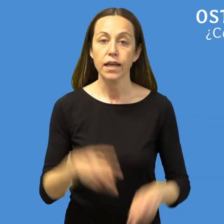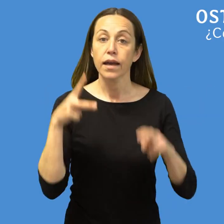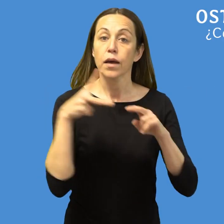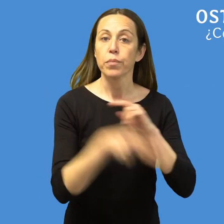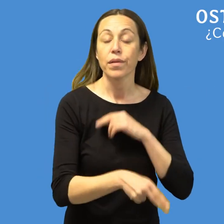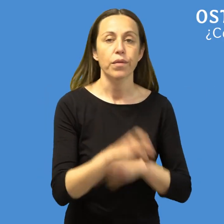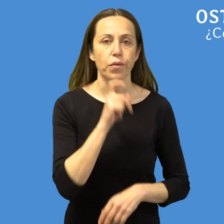evitar